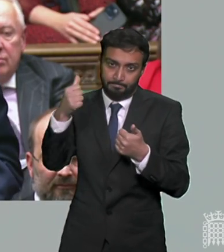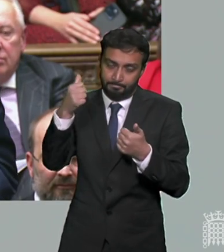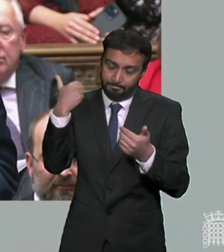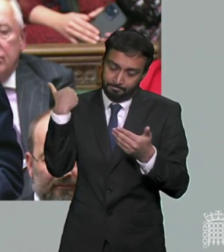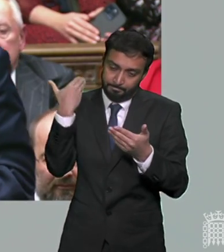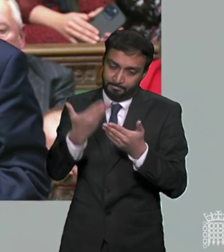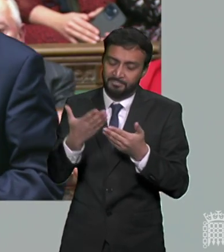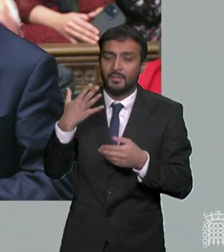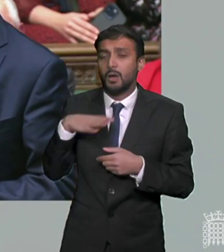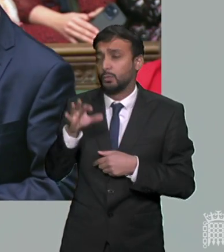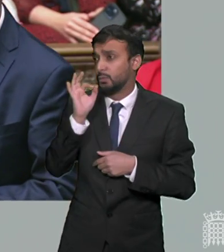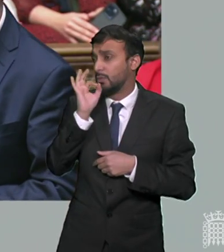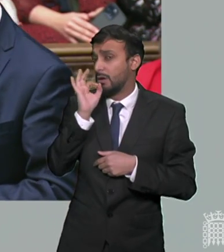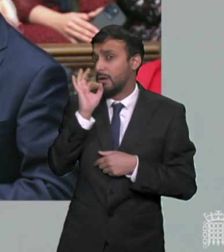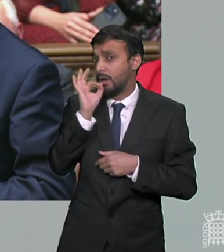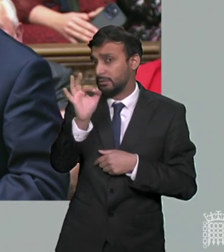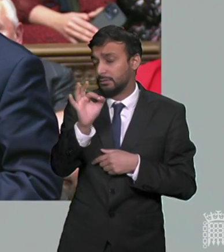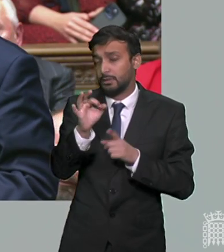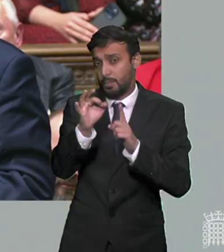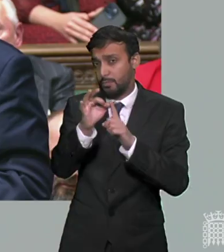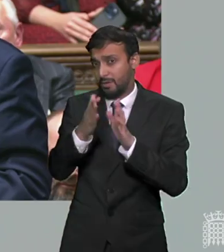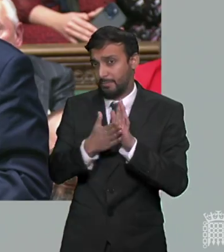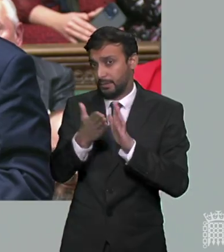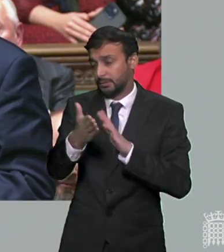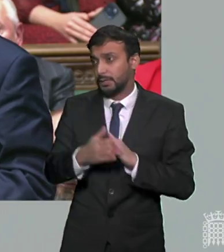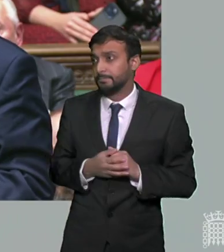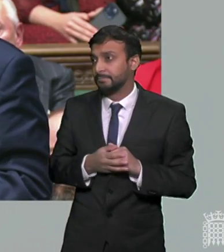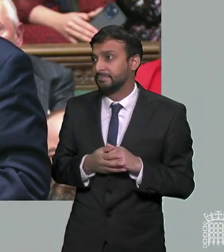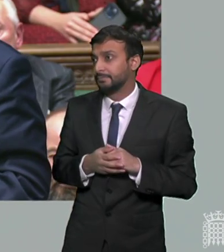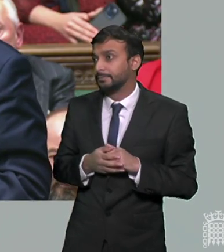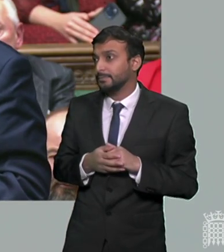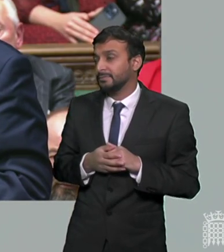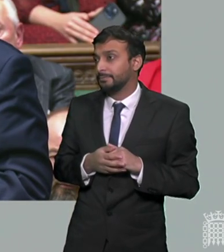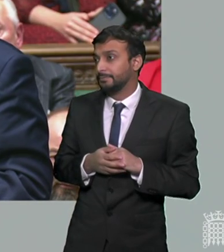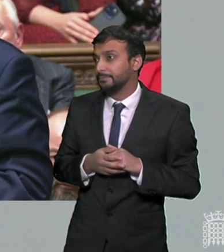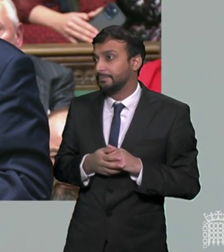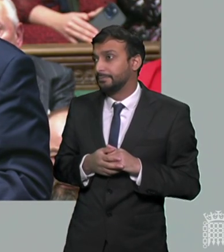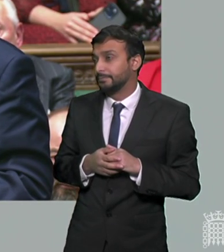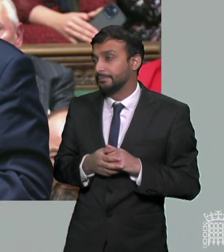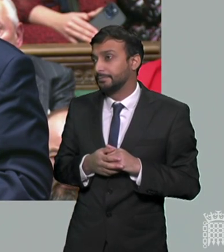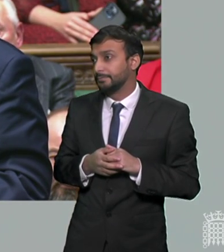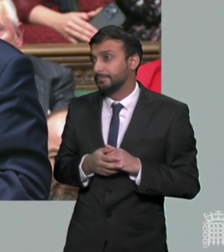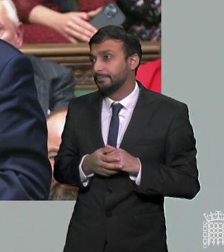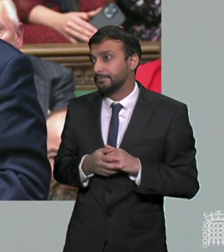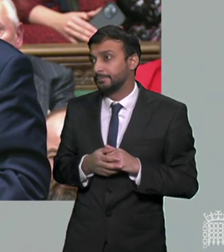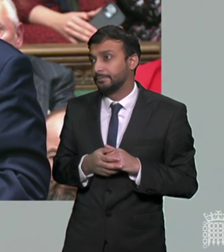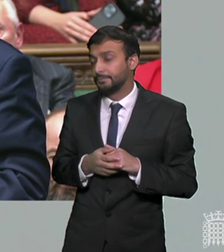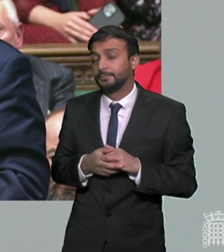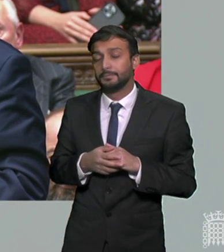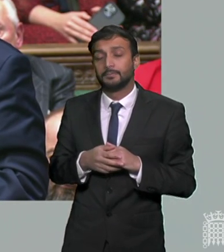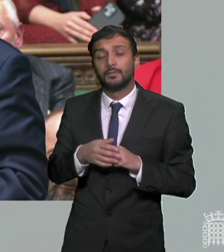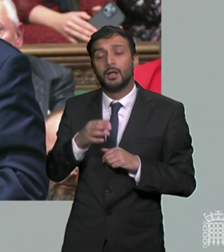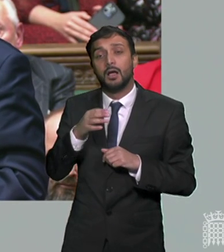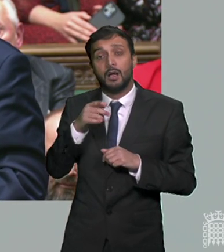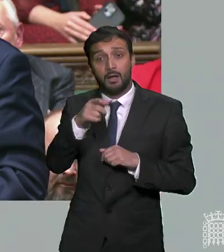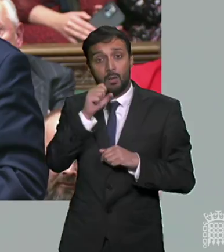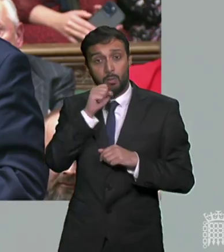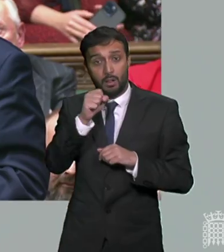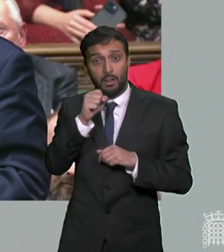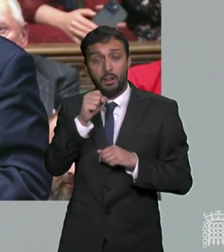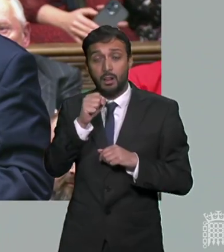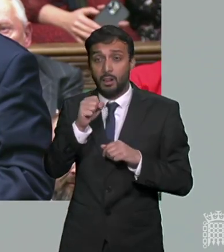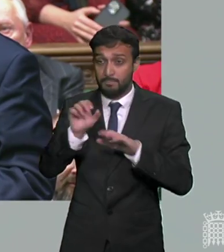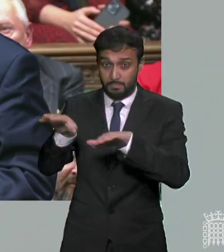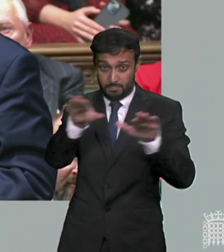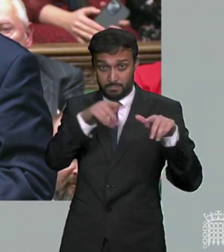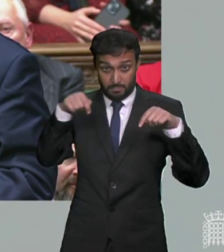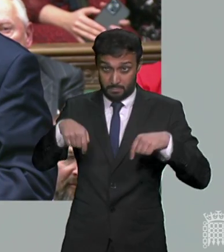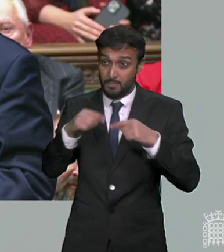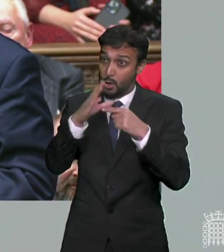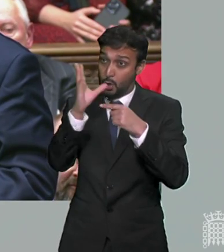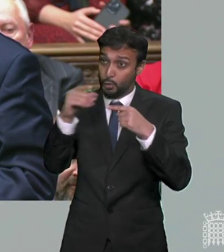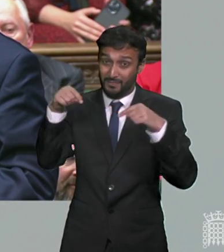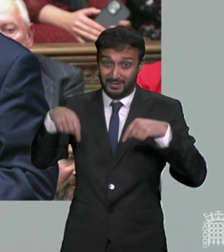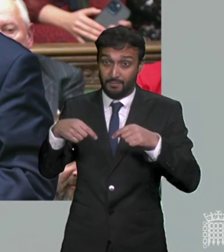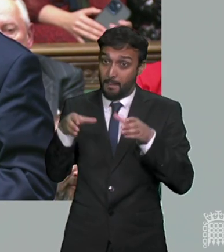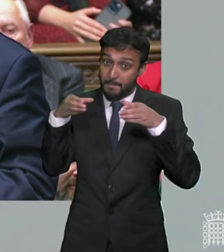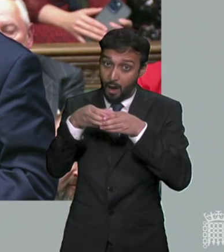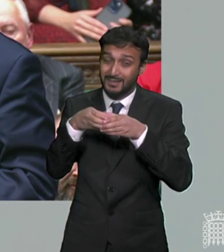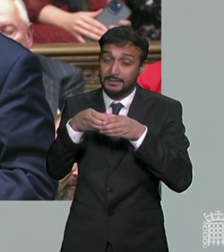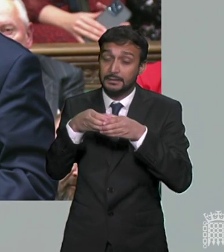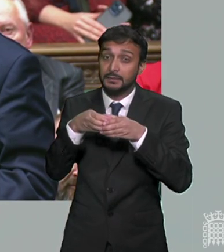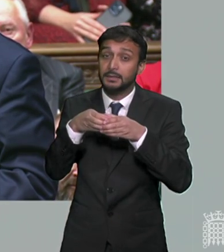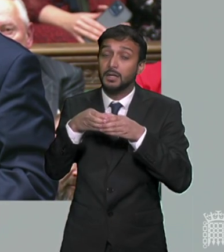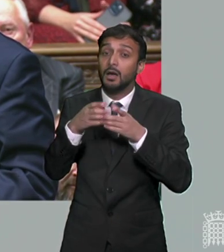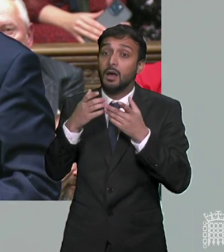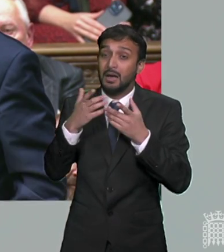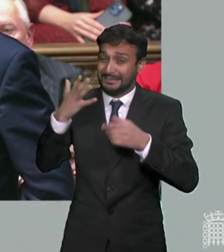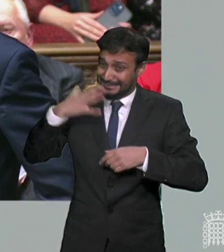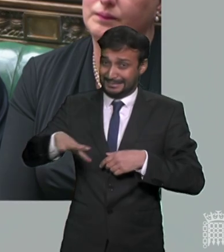I ask my right honourable Friend the Prime Minister this afternoon to recommit the Government he leads to our ambition of levelling up communities in every part of our great United Kingdom.